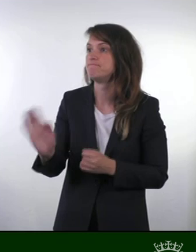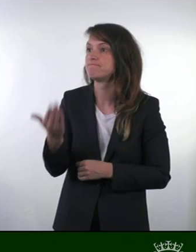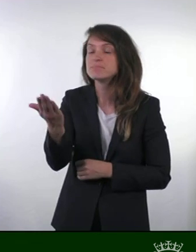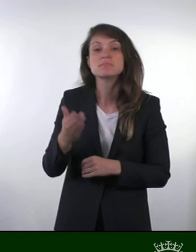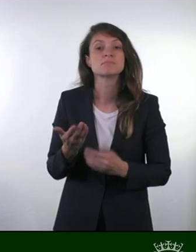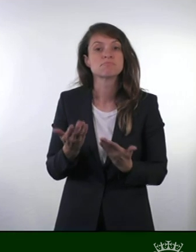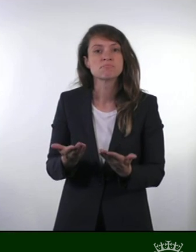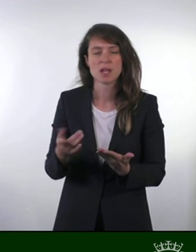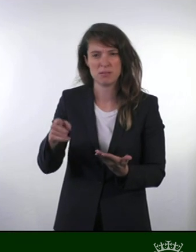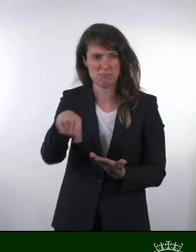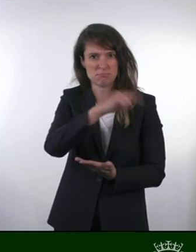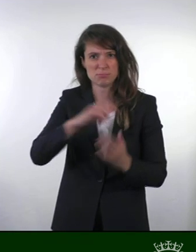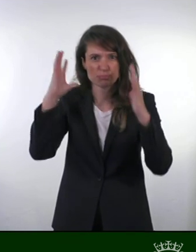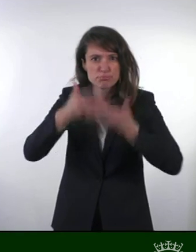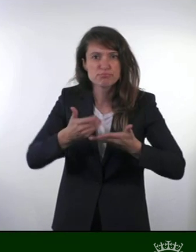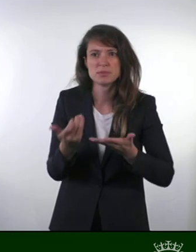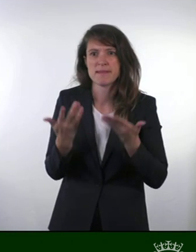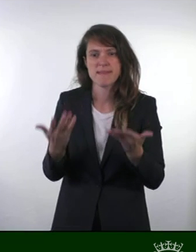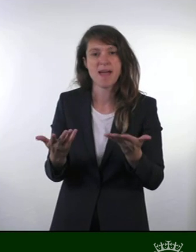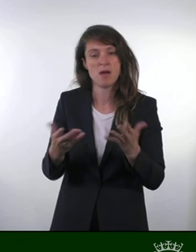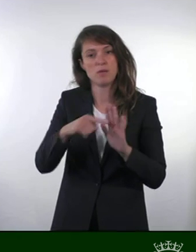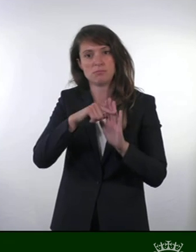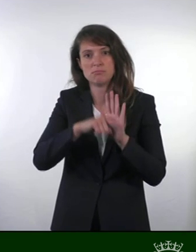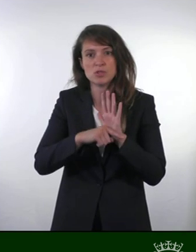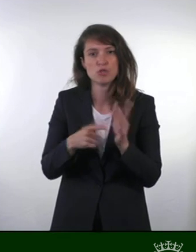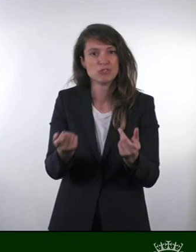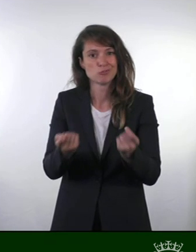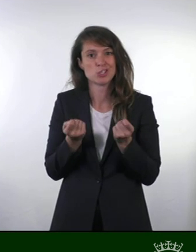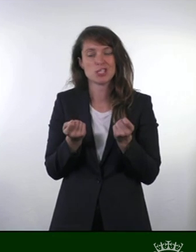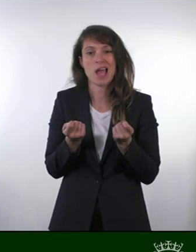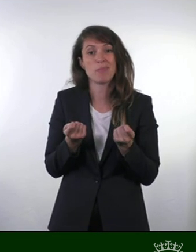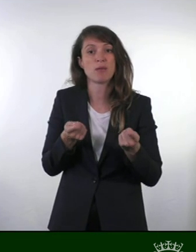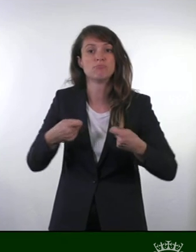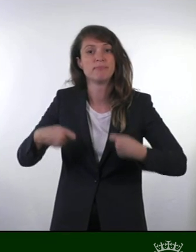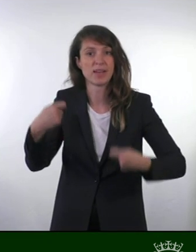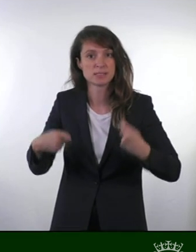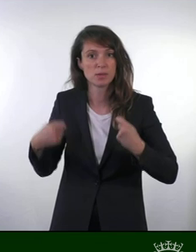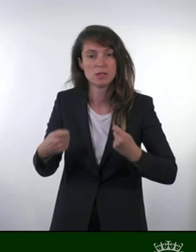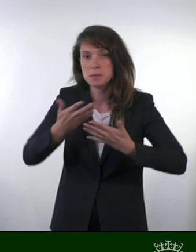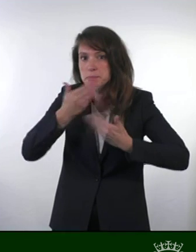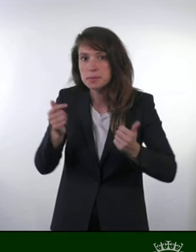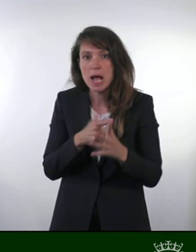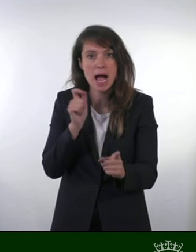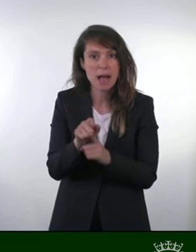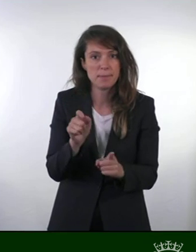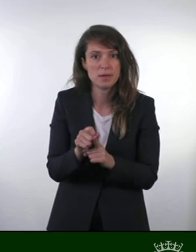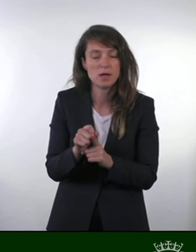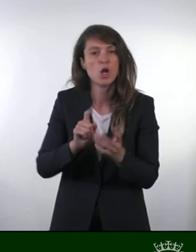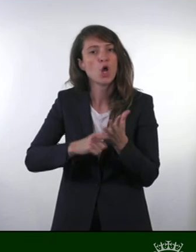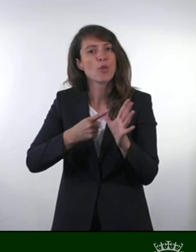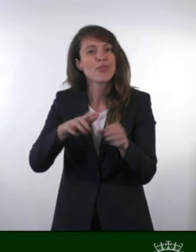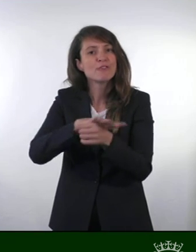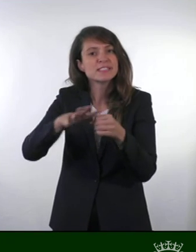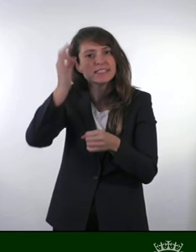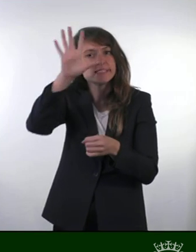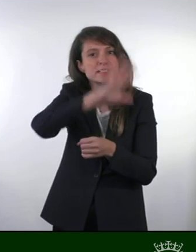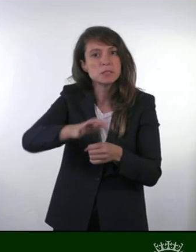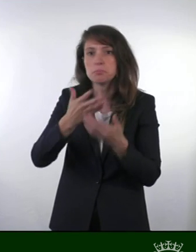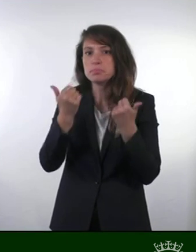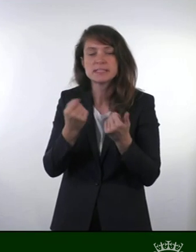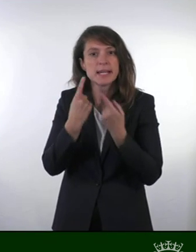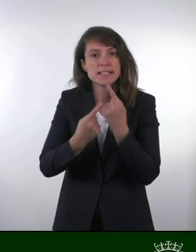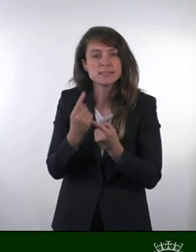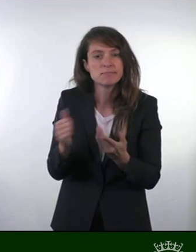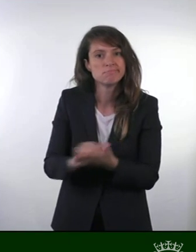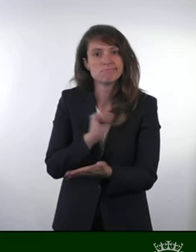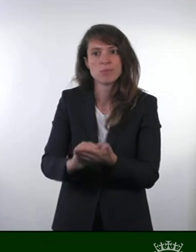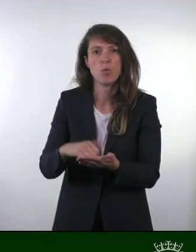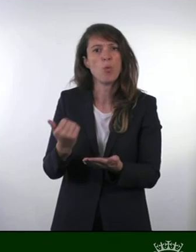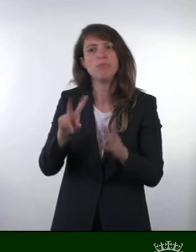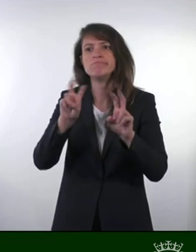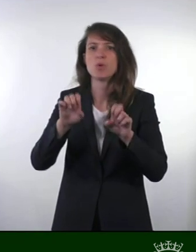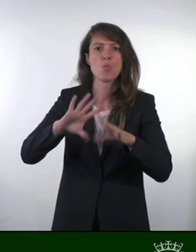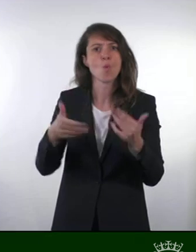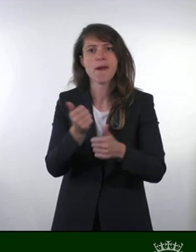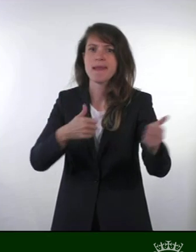There is a nationwide lifting of restrictions this weekend, without an app, and without clear data for local authorities or the world-beating system we were promised.